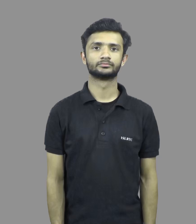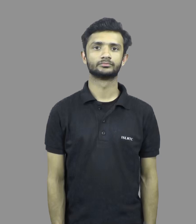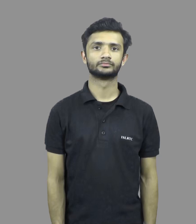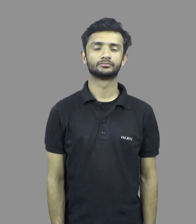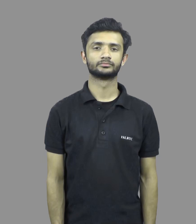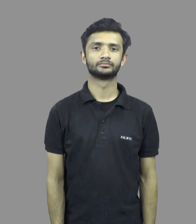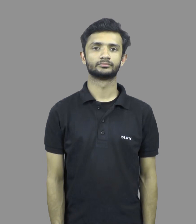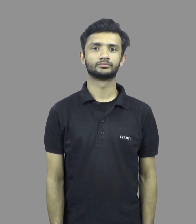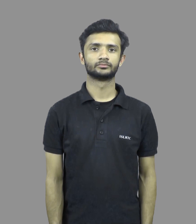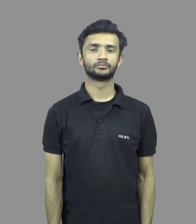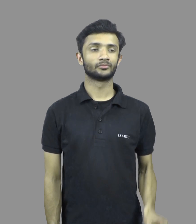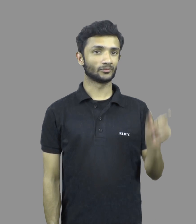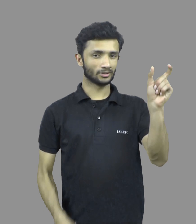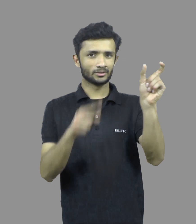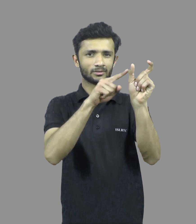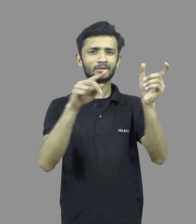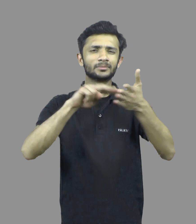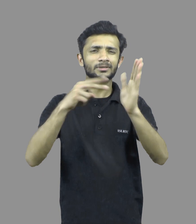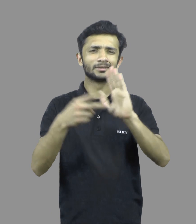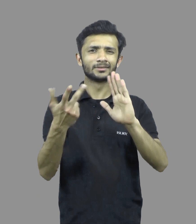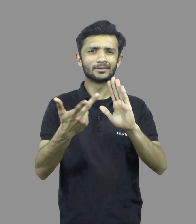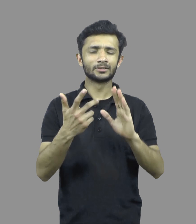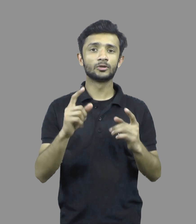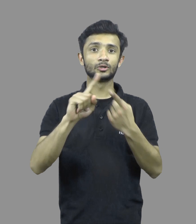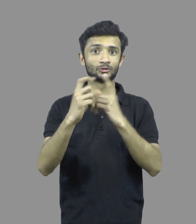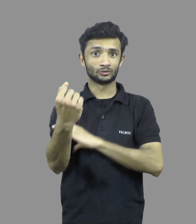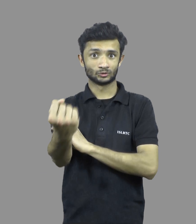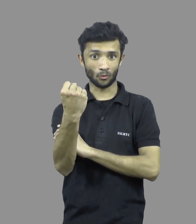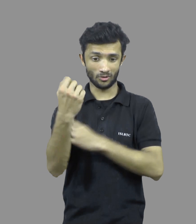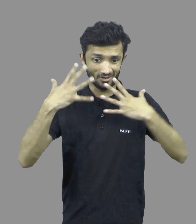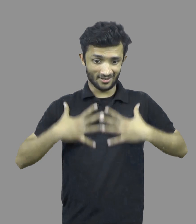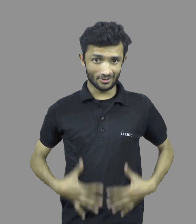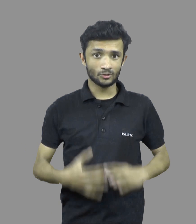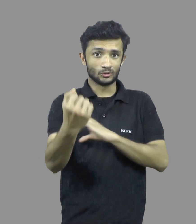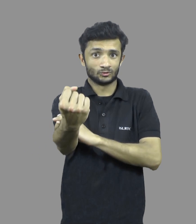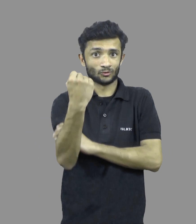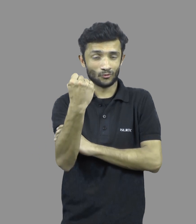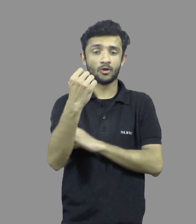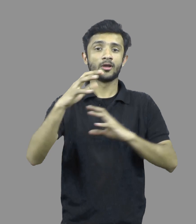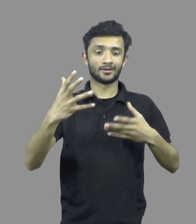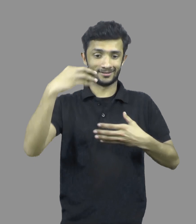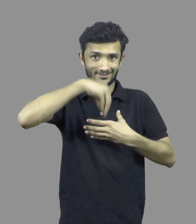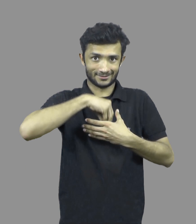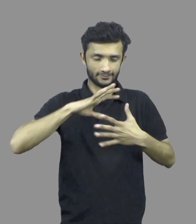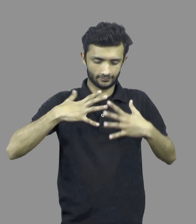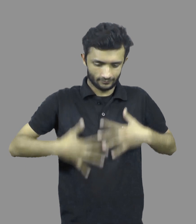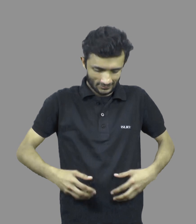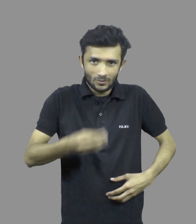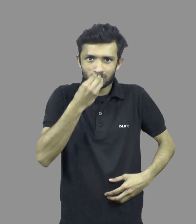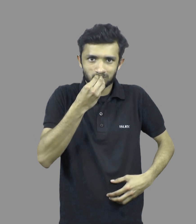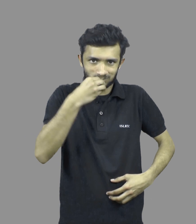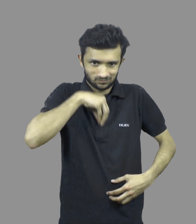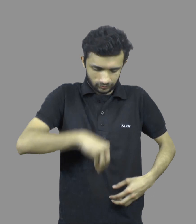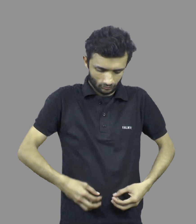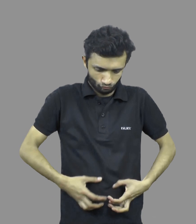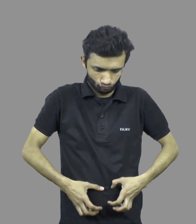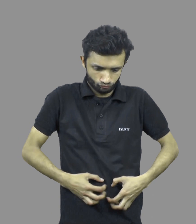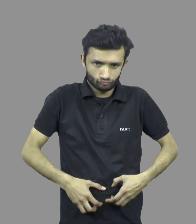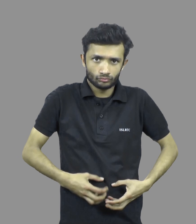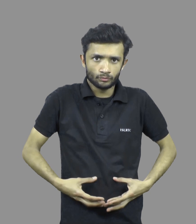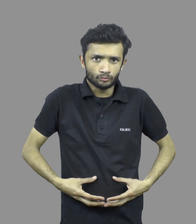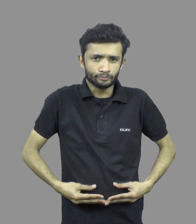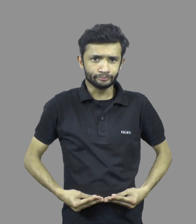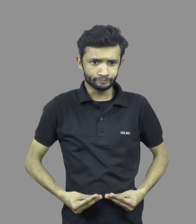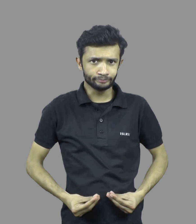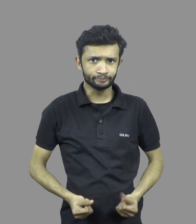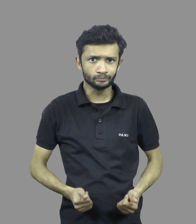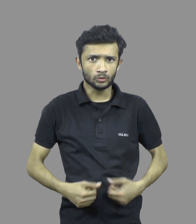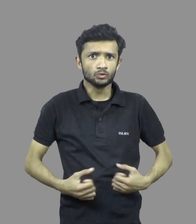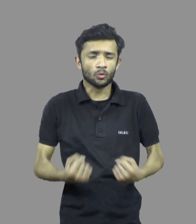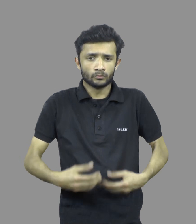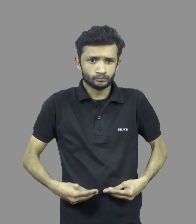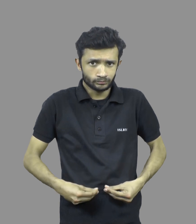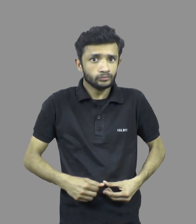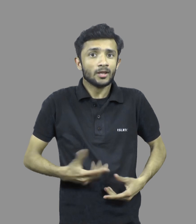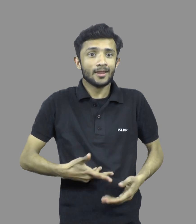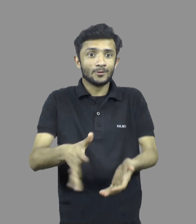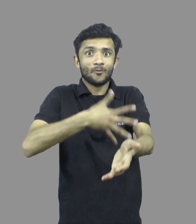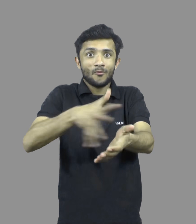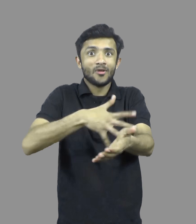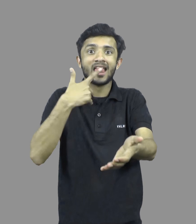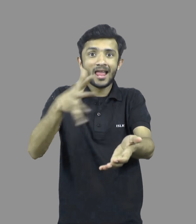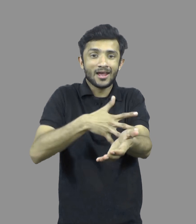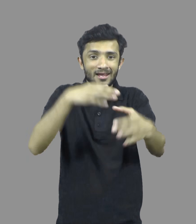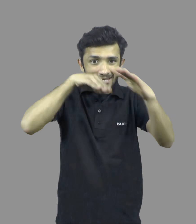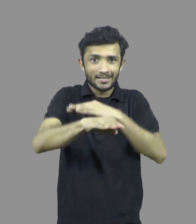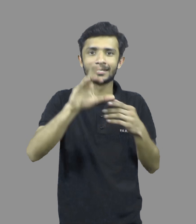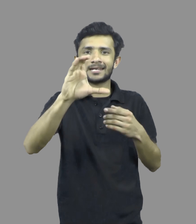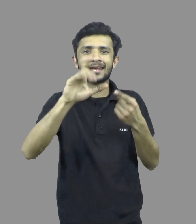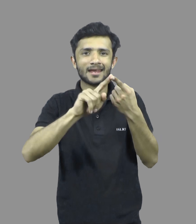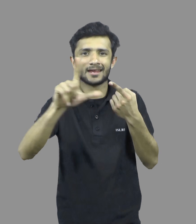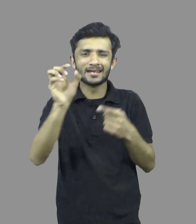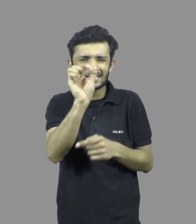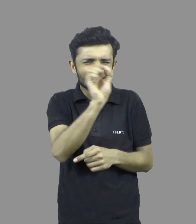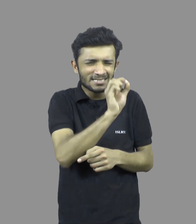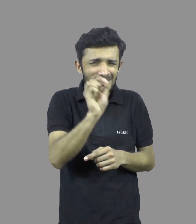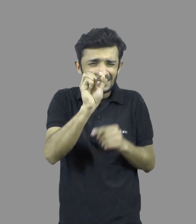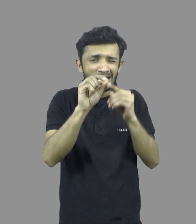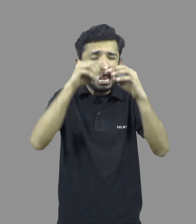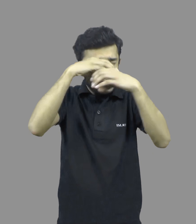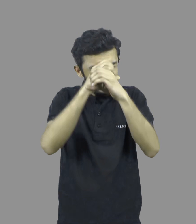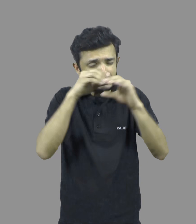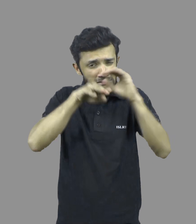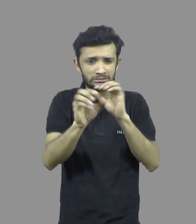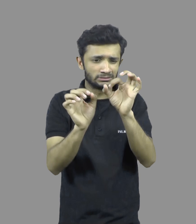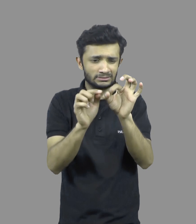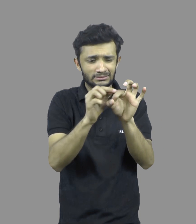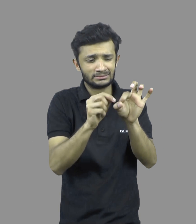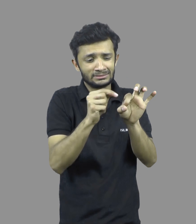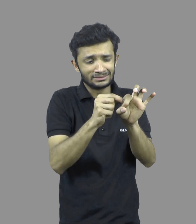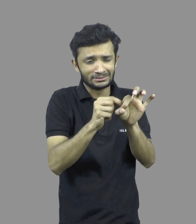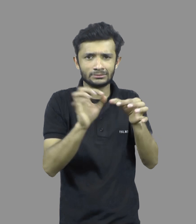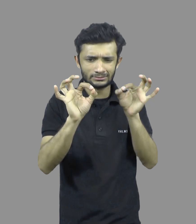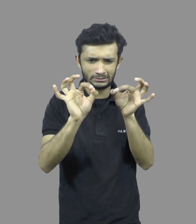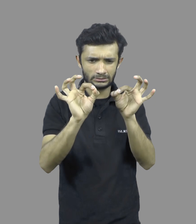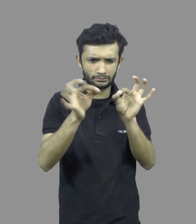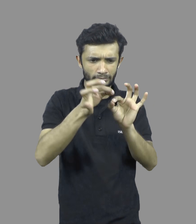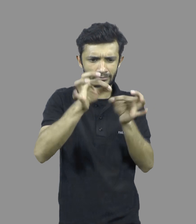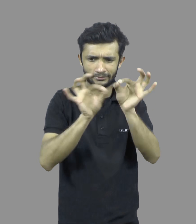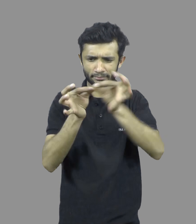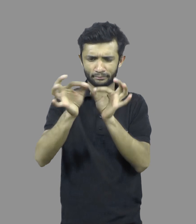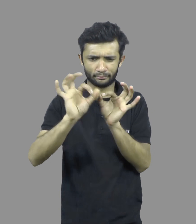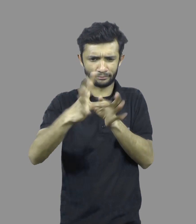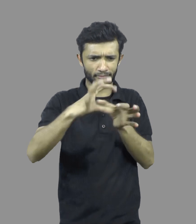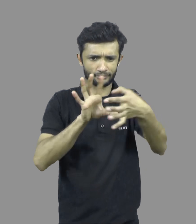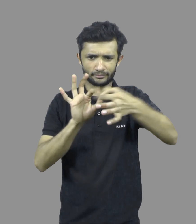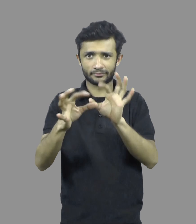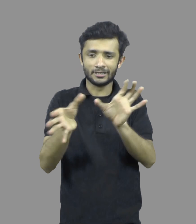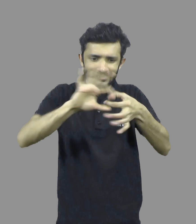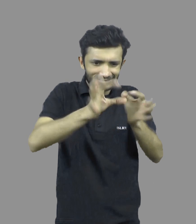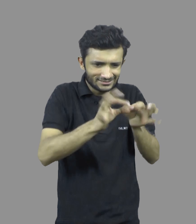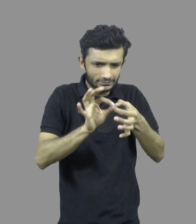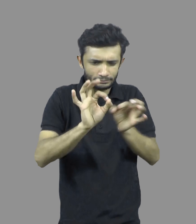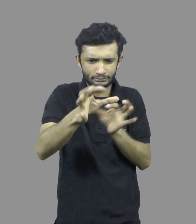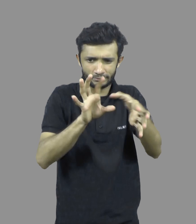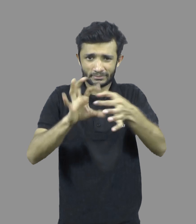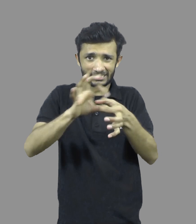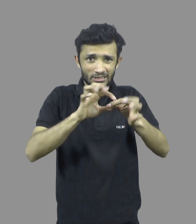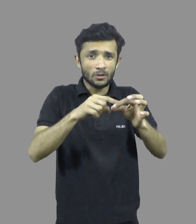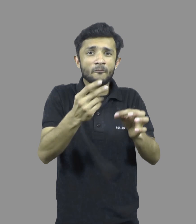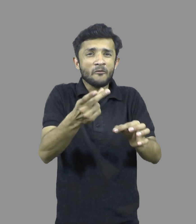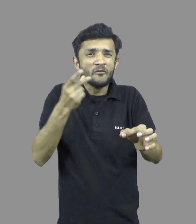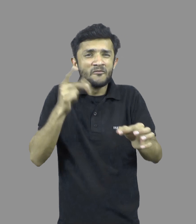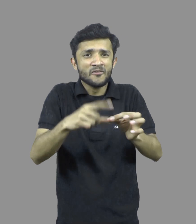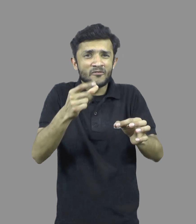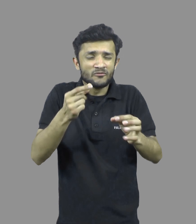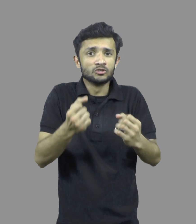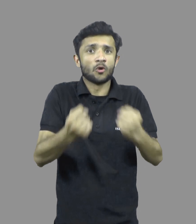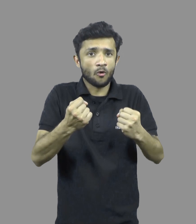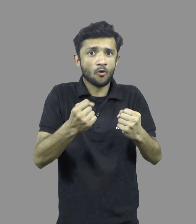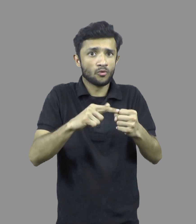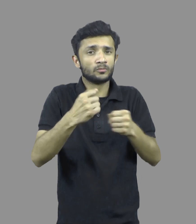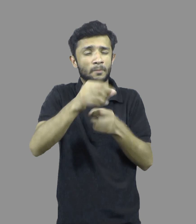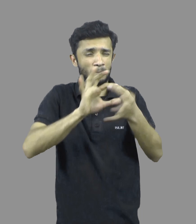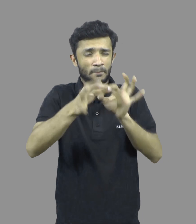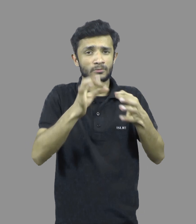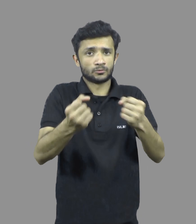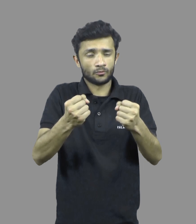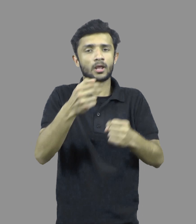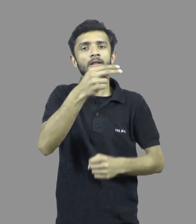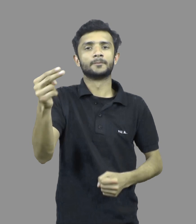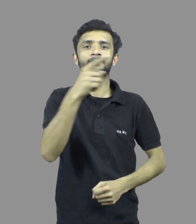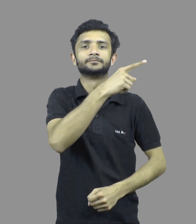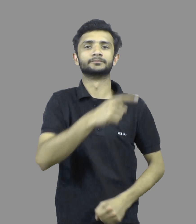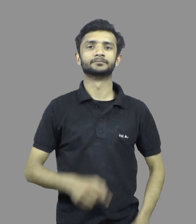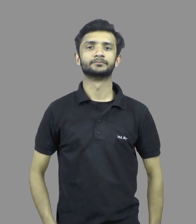Enzymes